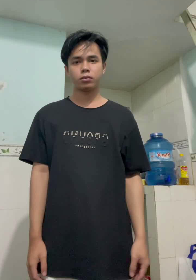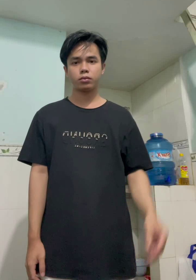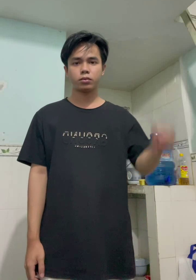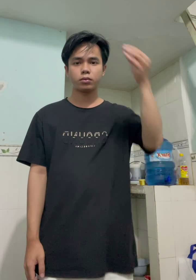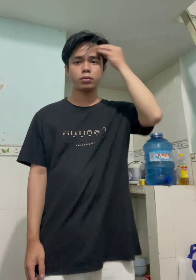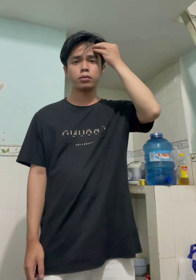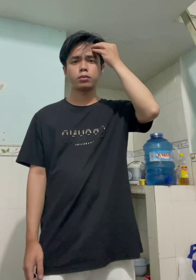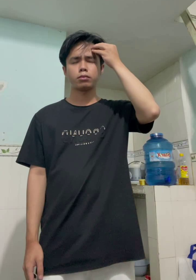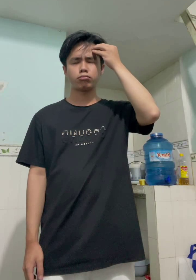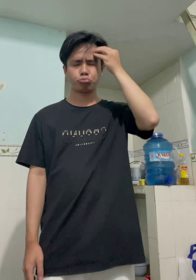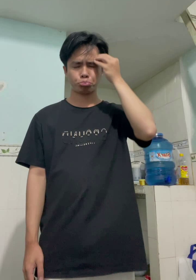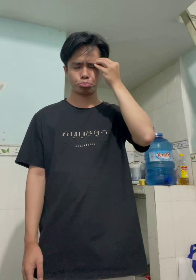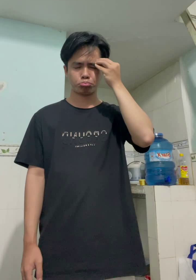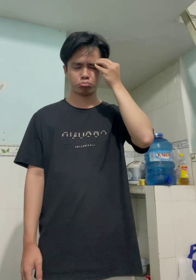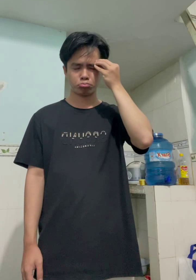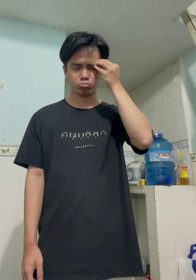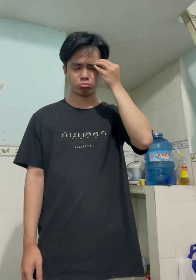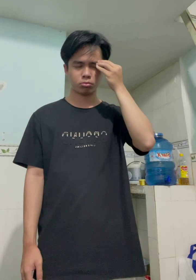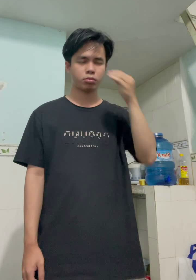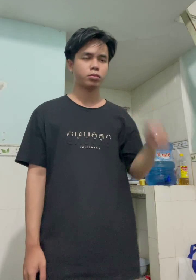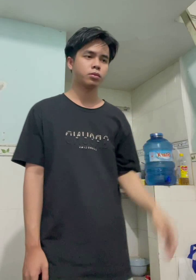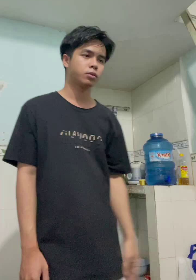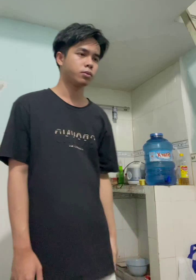benh